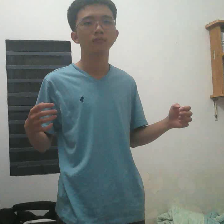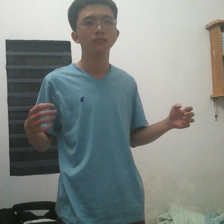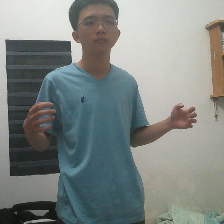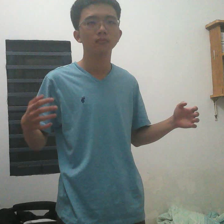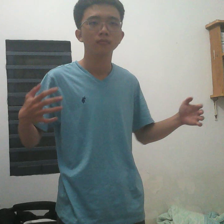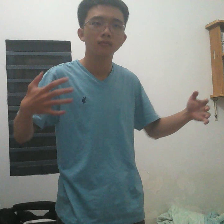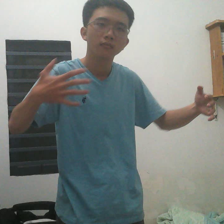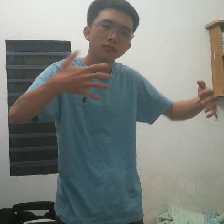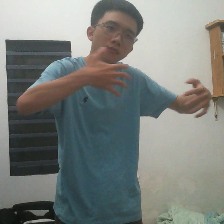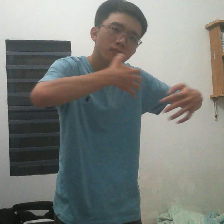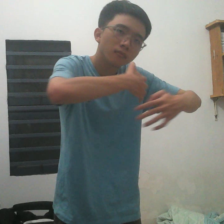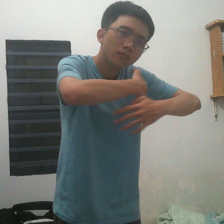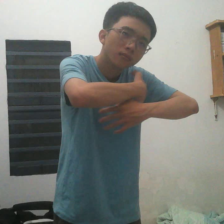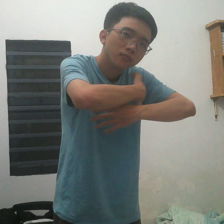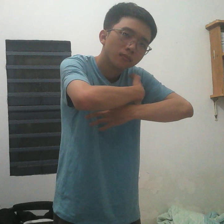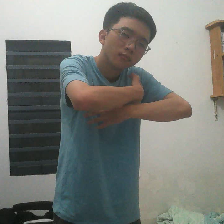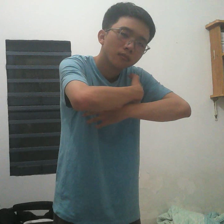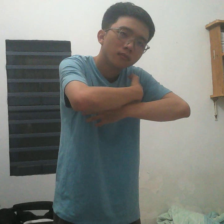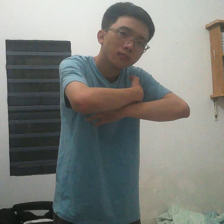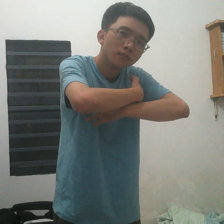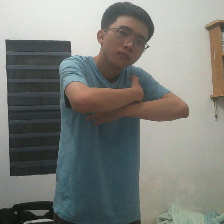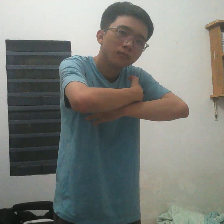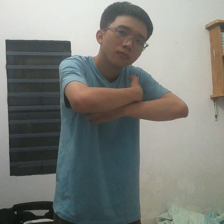om